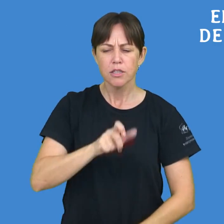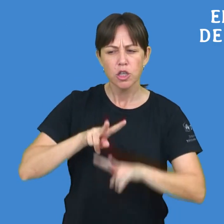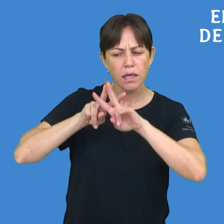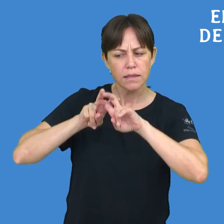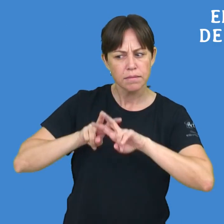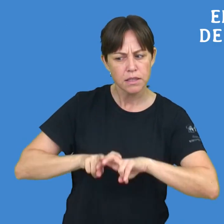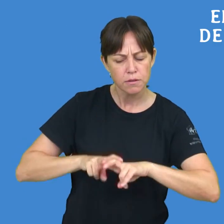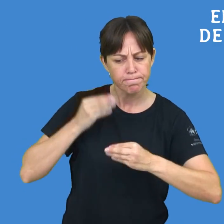revisar